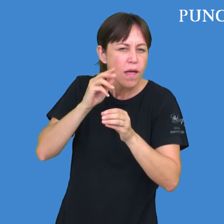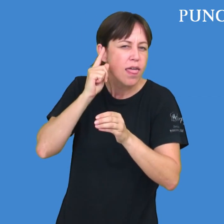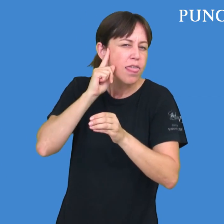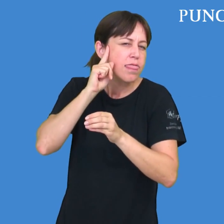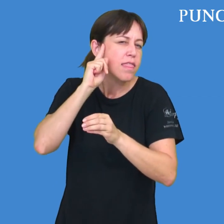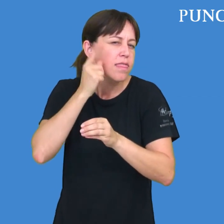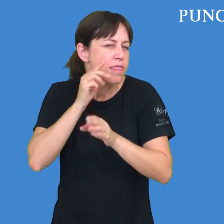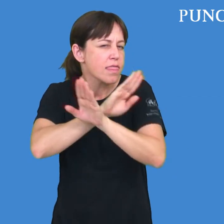descubrir